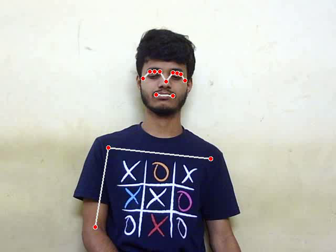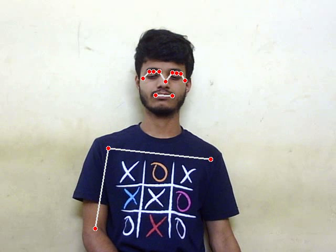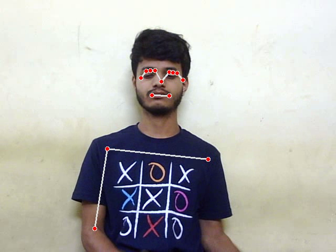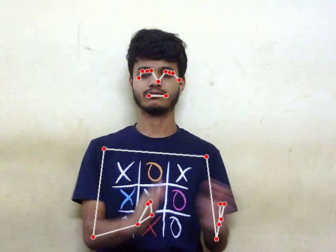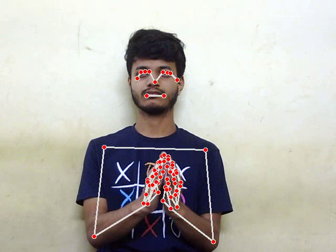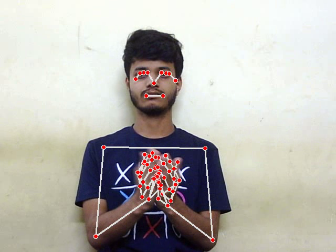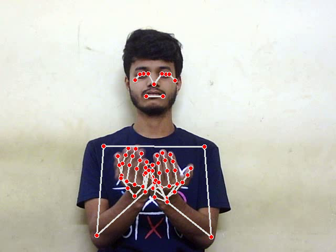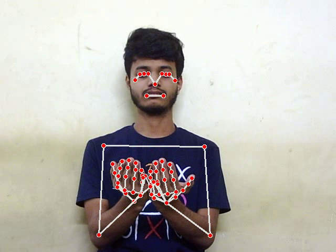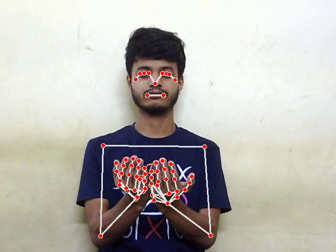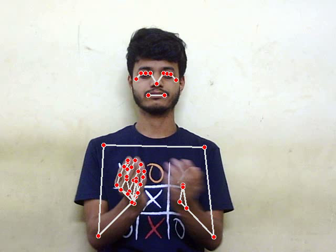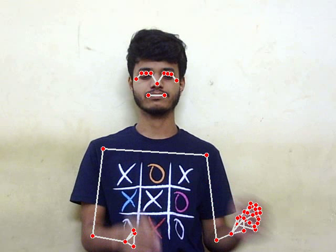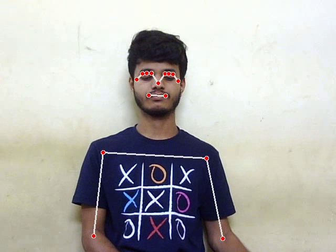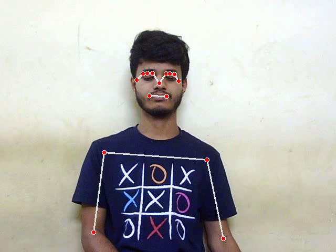book